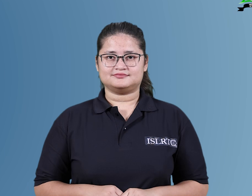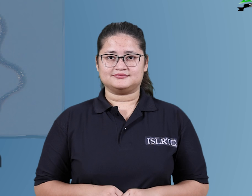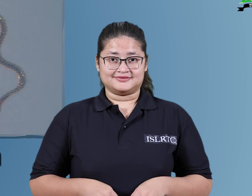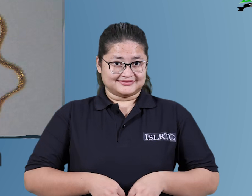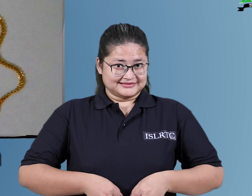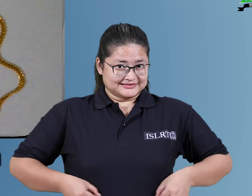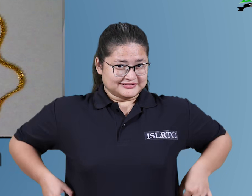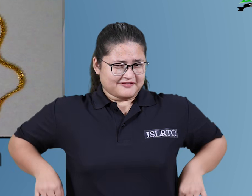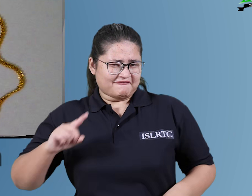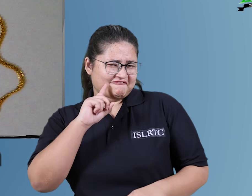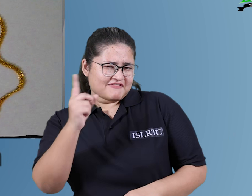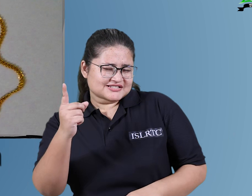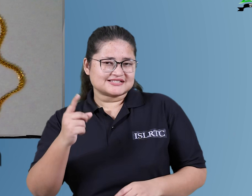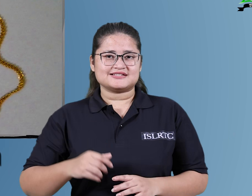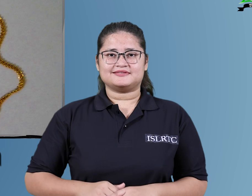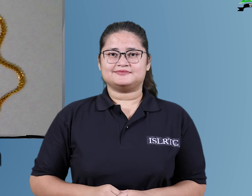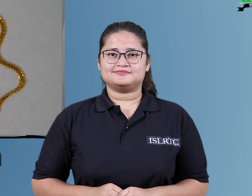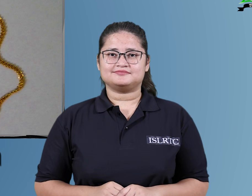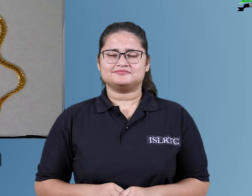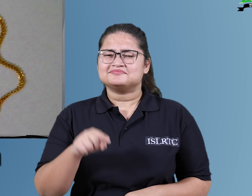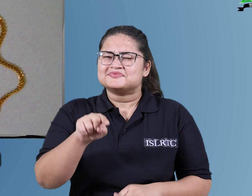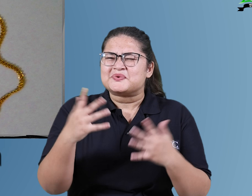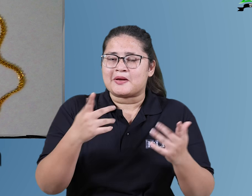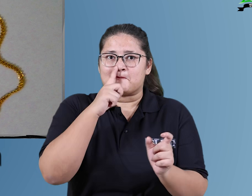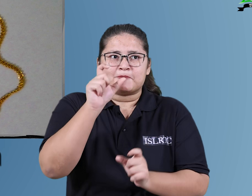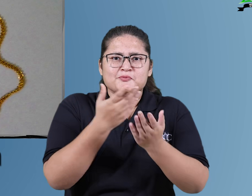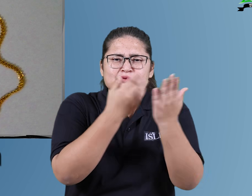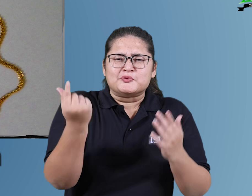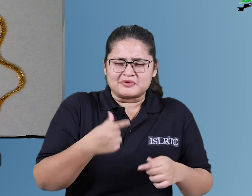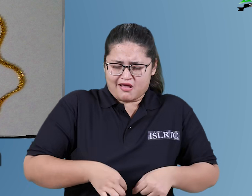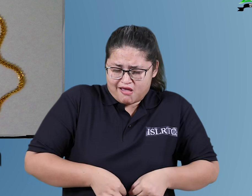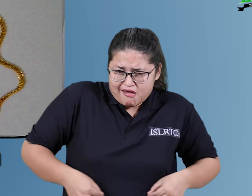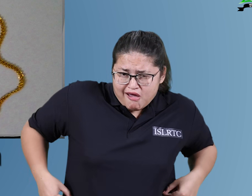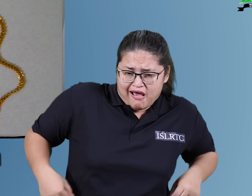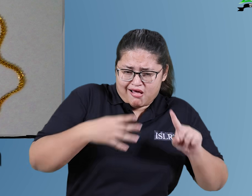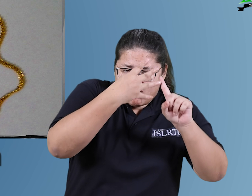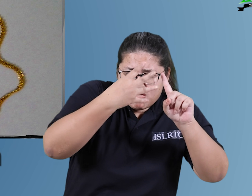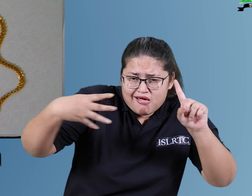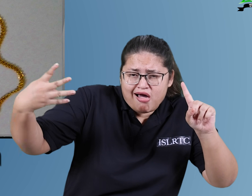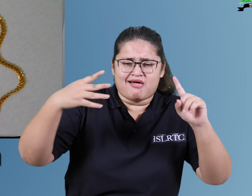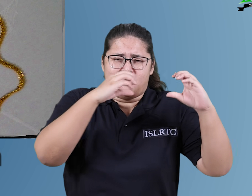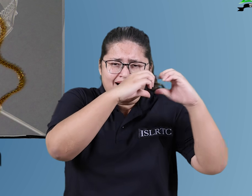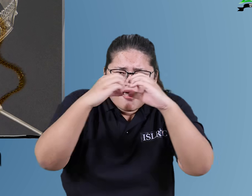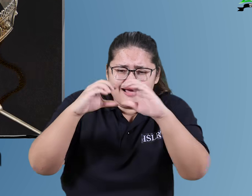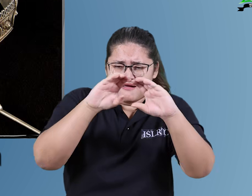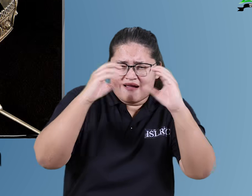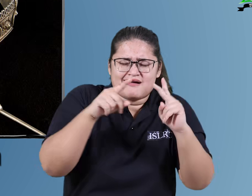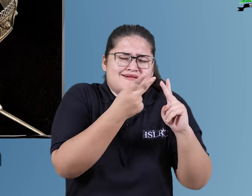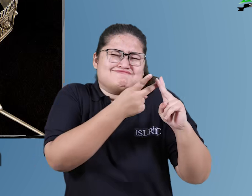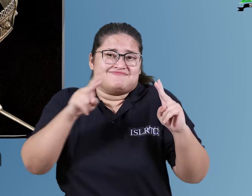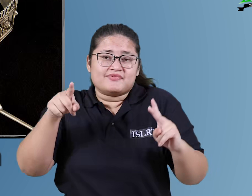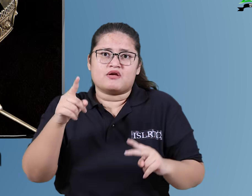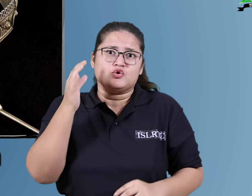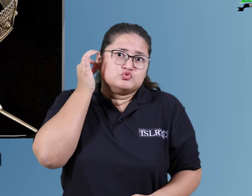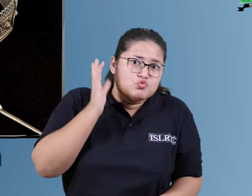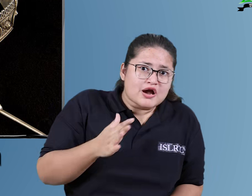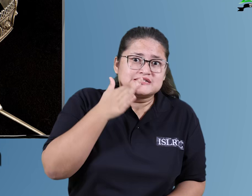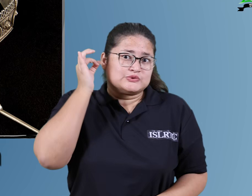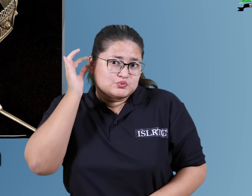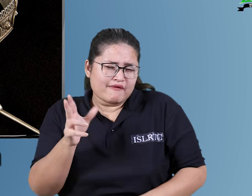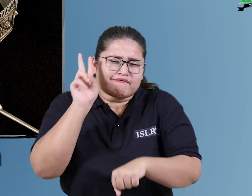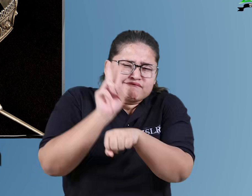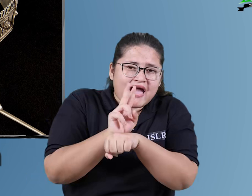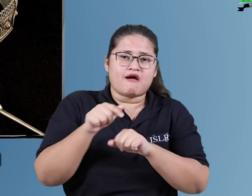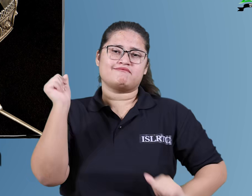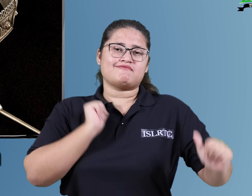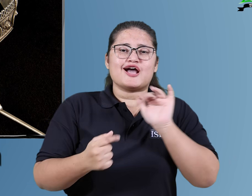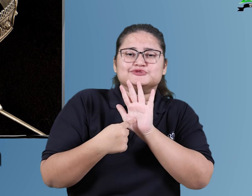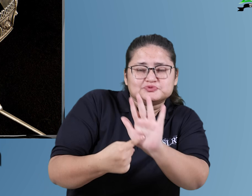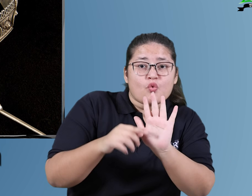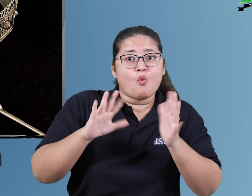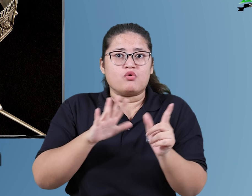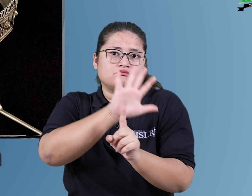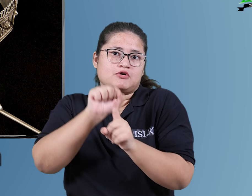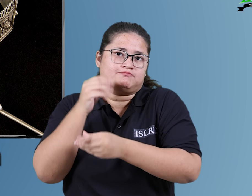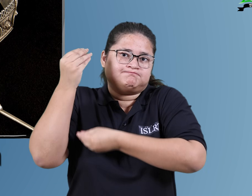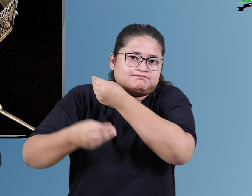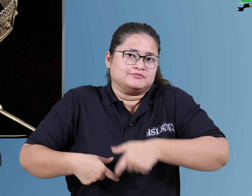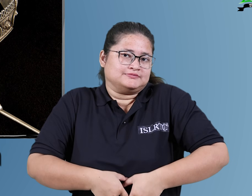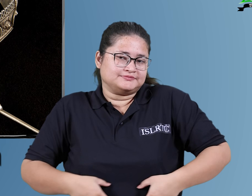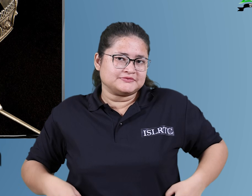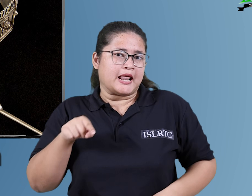Waist Chain A decorative chain worn around the waist by women. It comes in various designs and is worn for both fashion and traditional purposes.